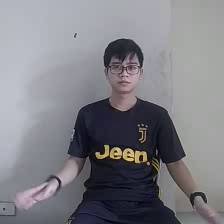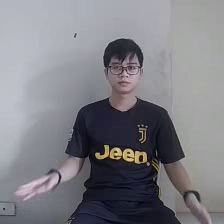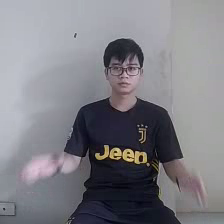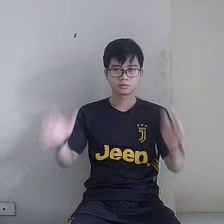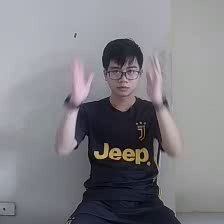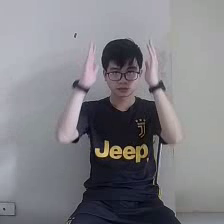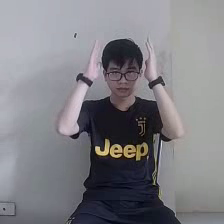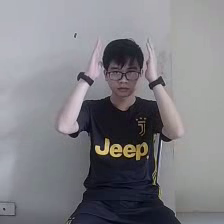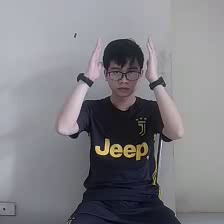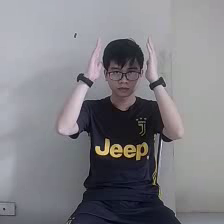Chạy